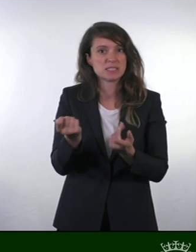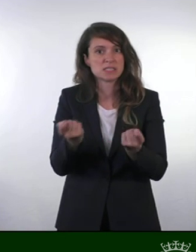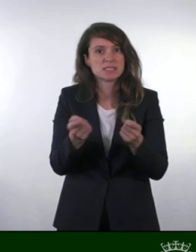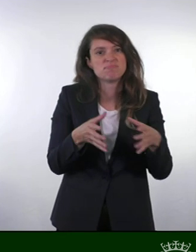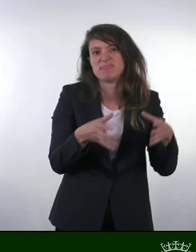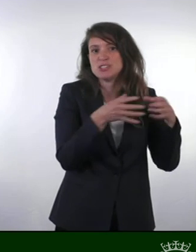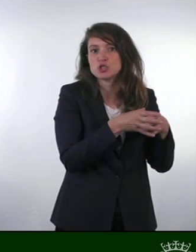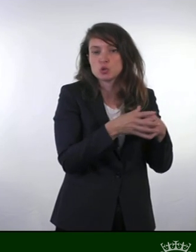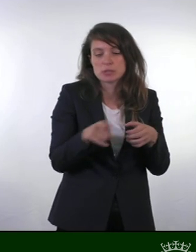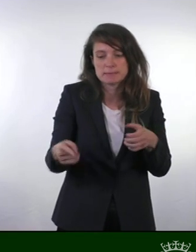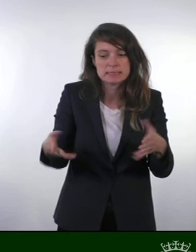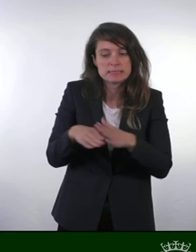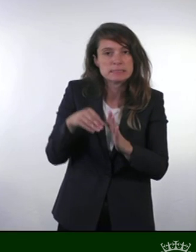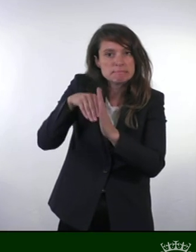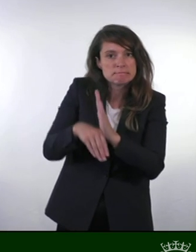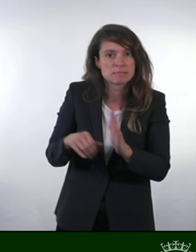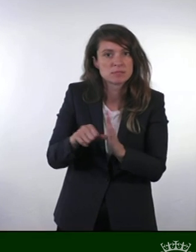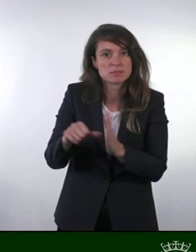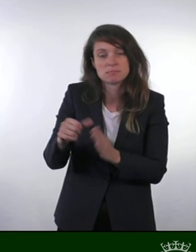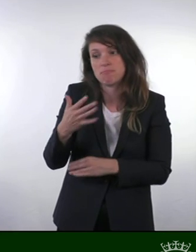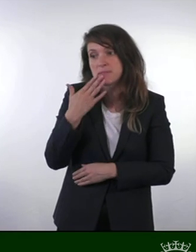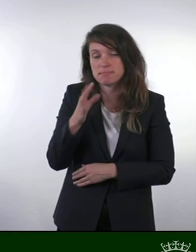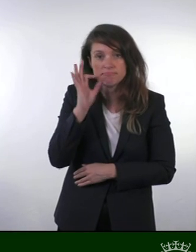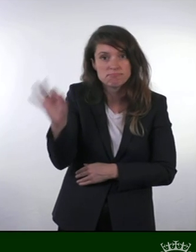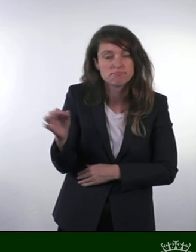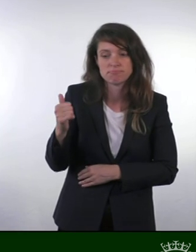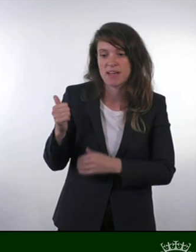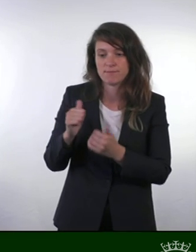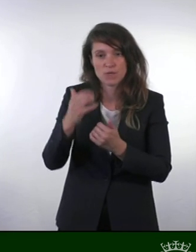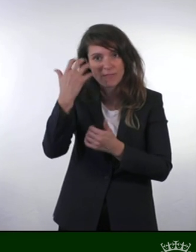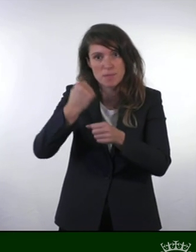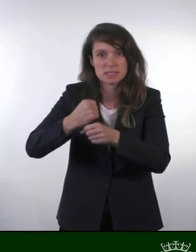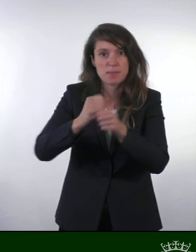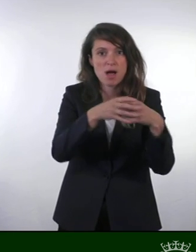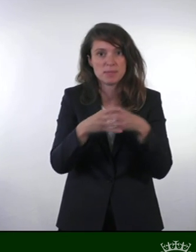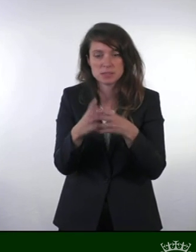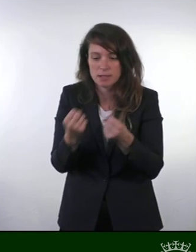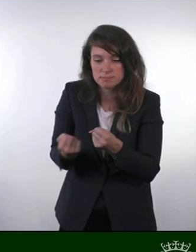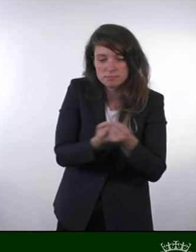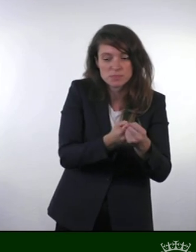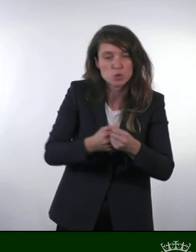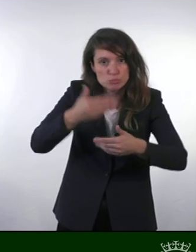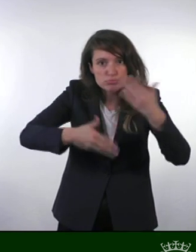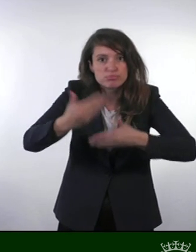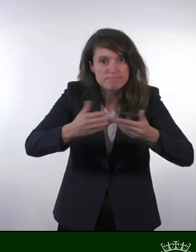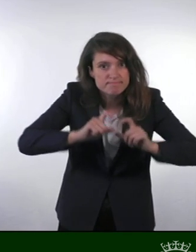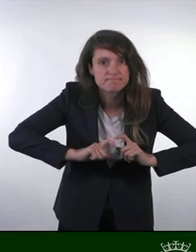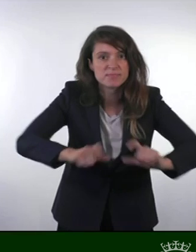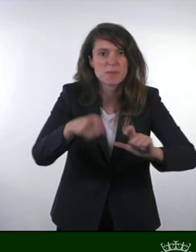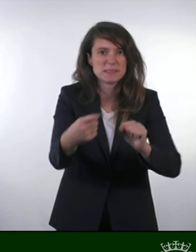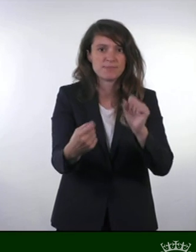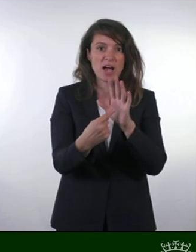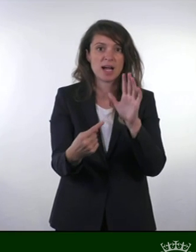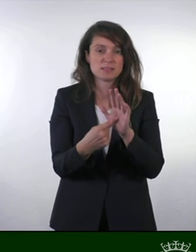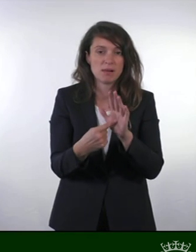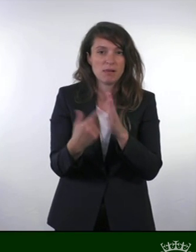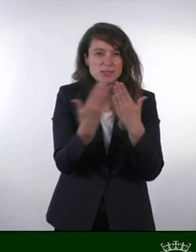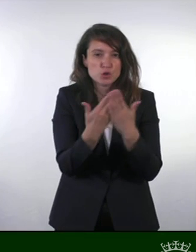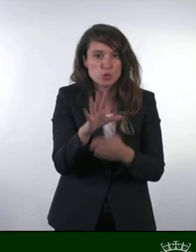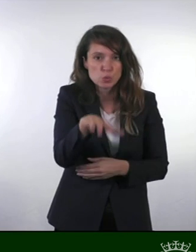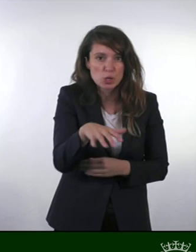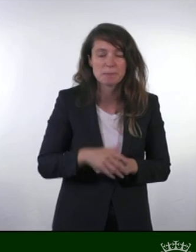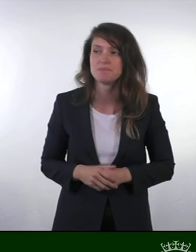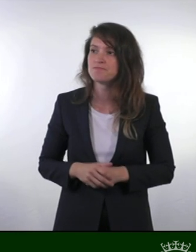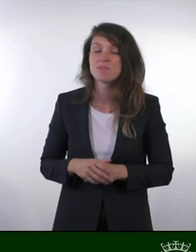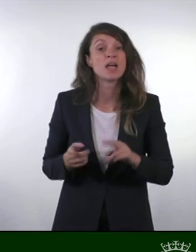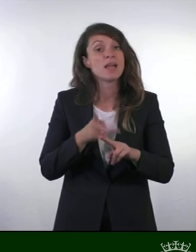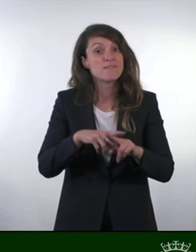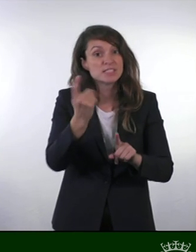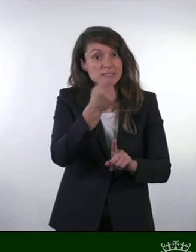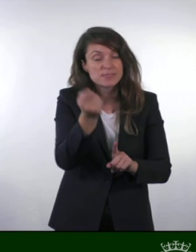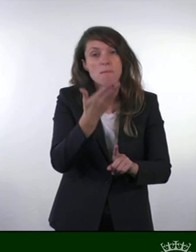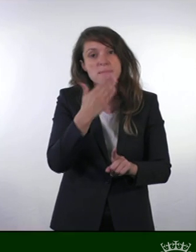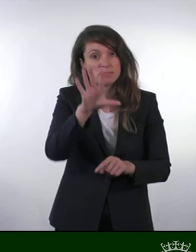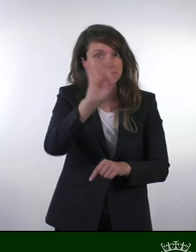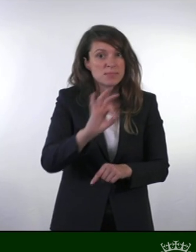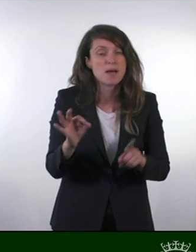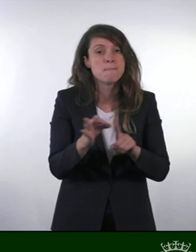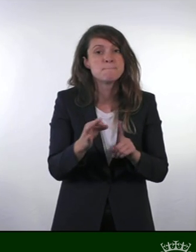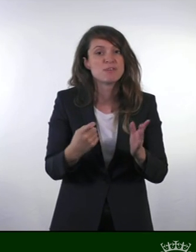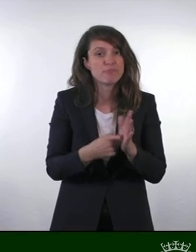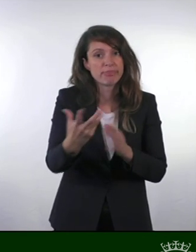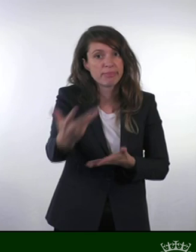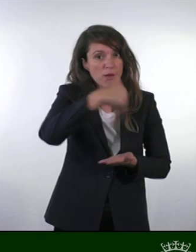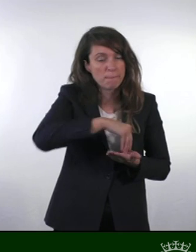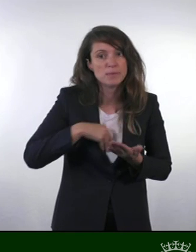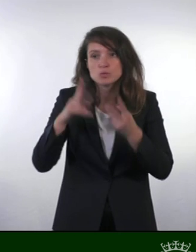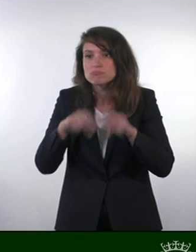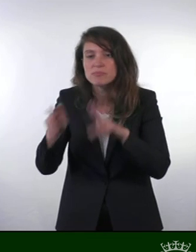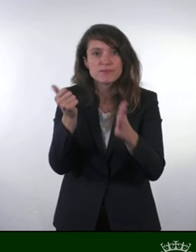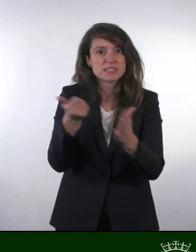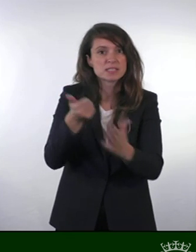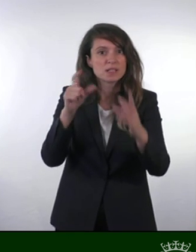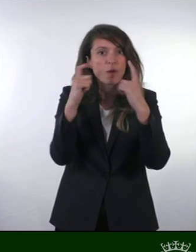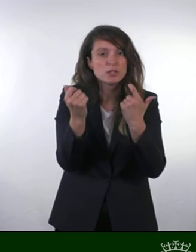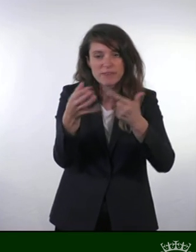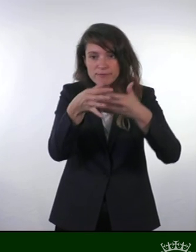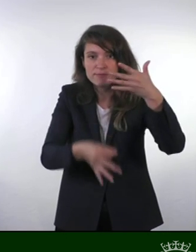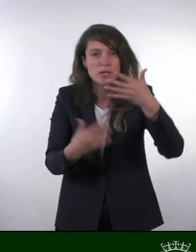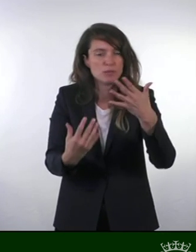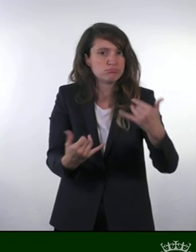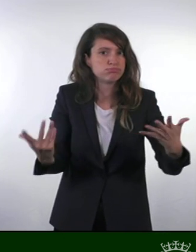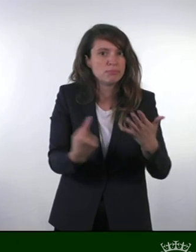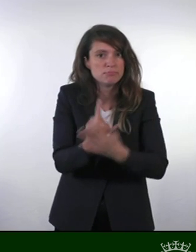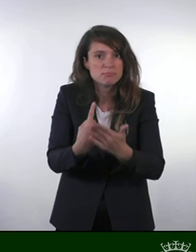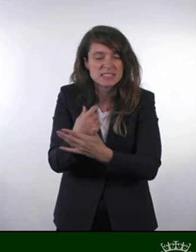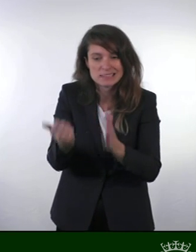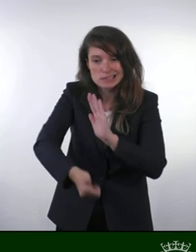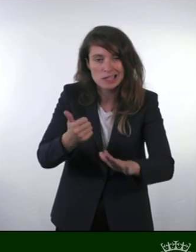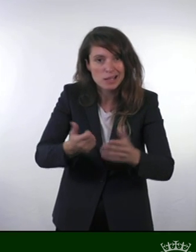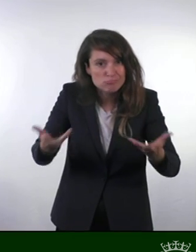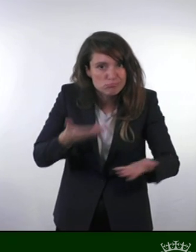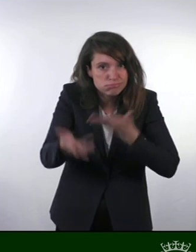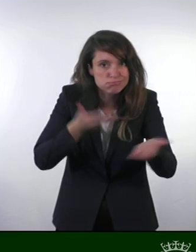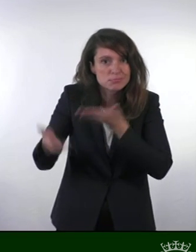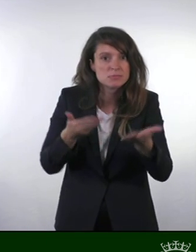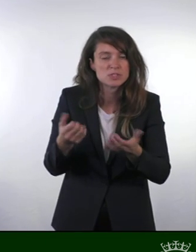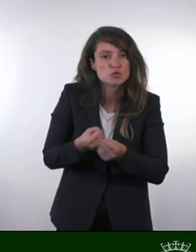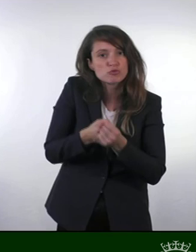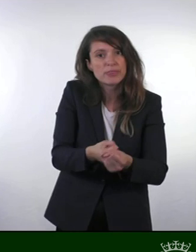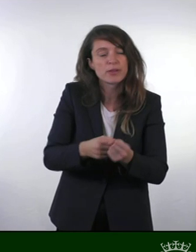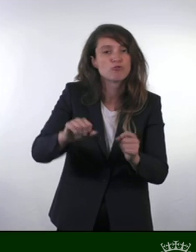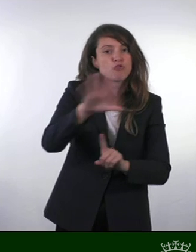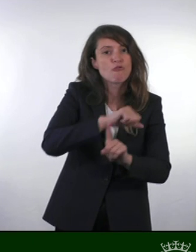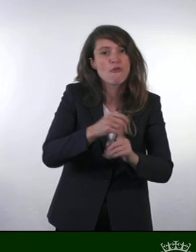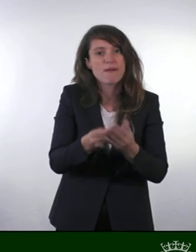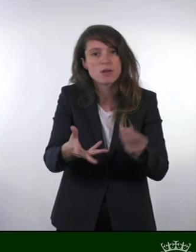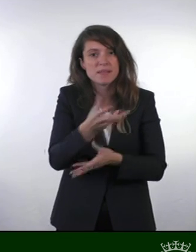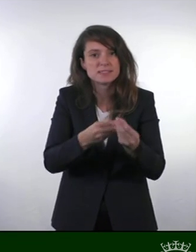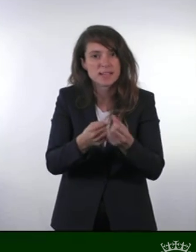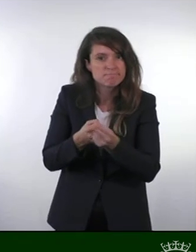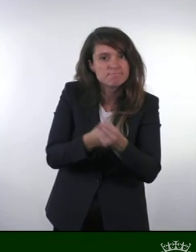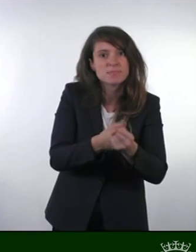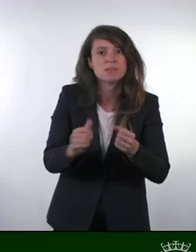Will my right honourable Friend ask Government Departments to work with me and local stakeholders to secure a sustainable future for this vital institution, and, if we are successful, may I invite the Prime Minister to come to Penrith to see this fantastic college and the opportunities it provides to upskill, strengthen rural economies and support this Government’s levelling-up agenda?